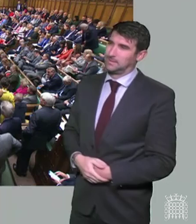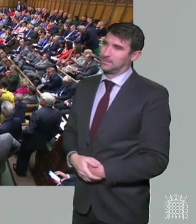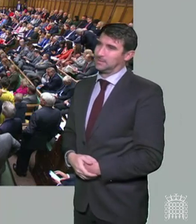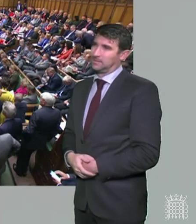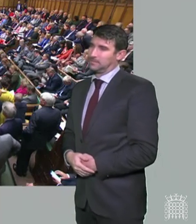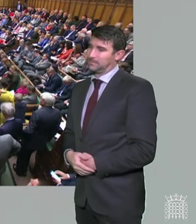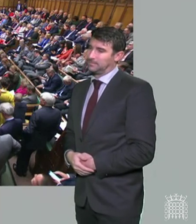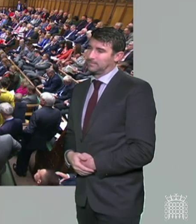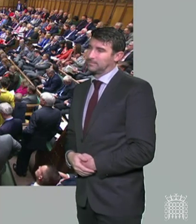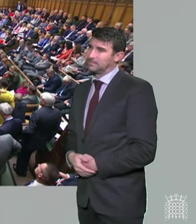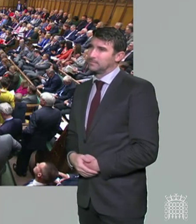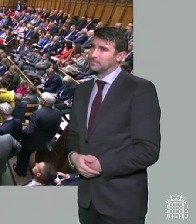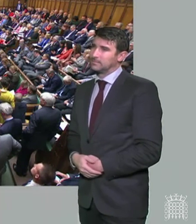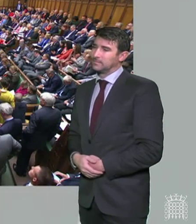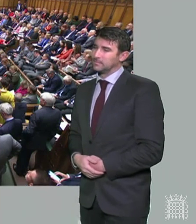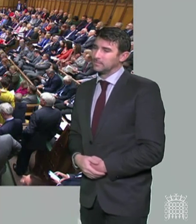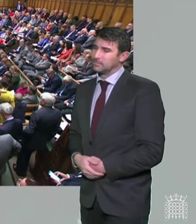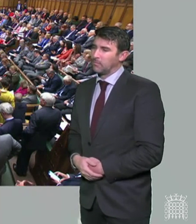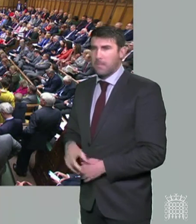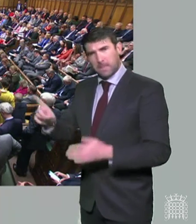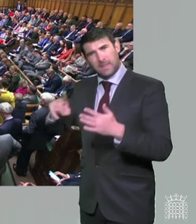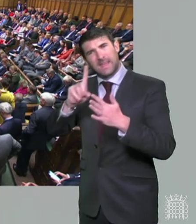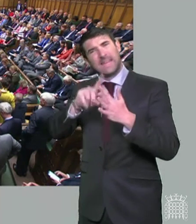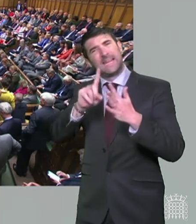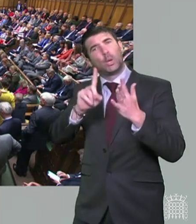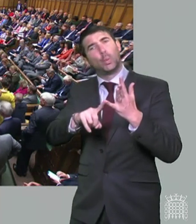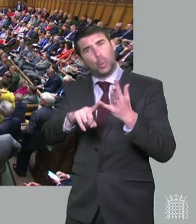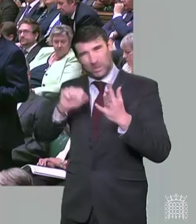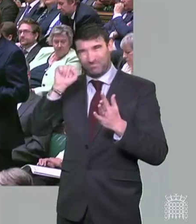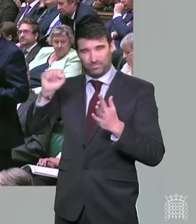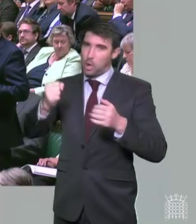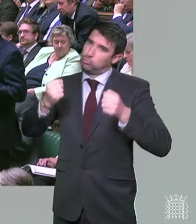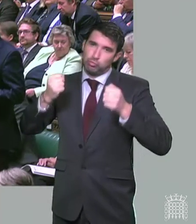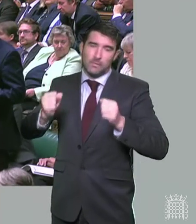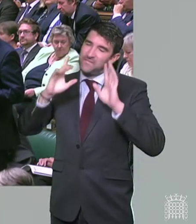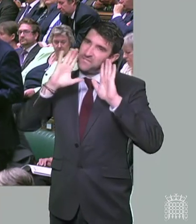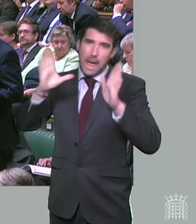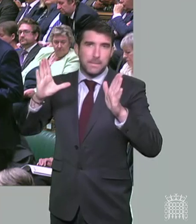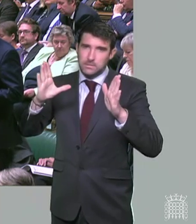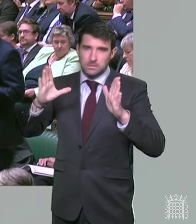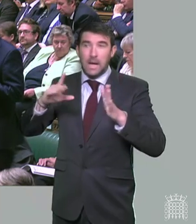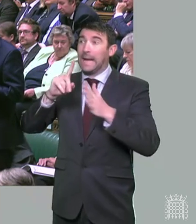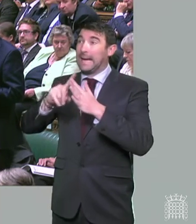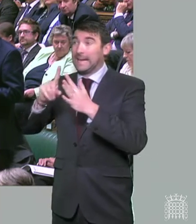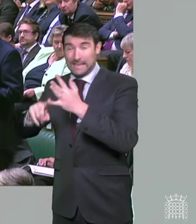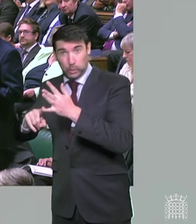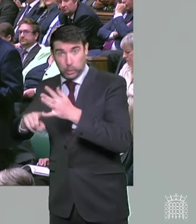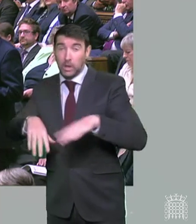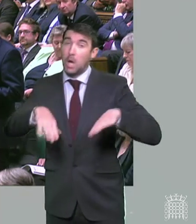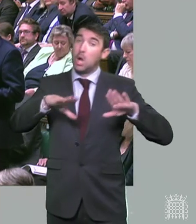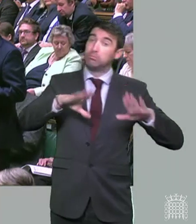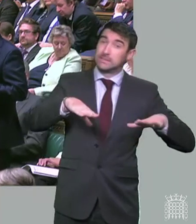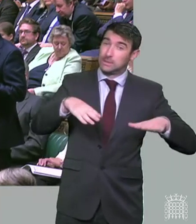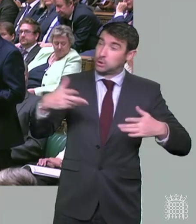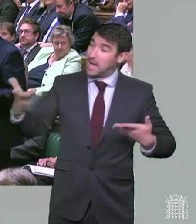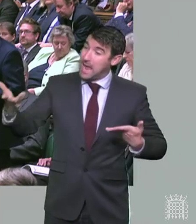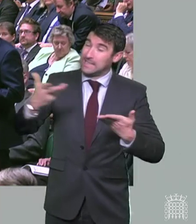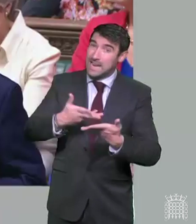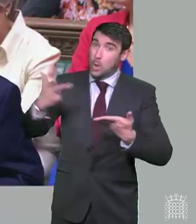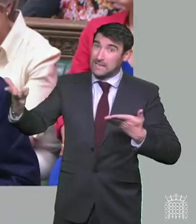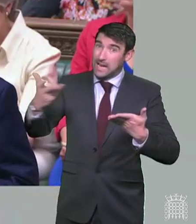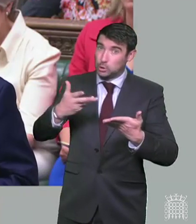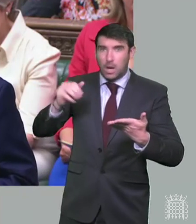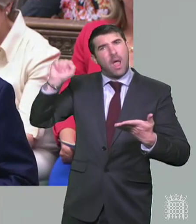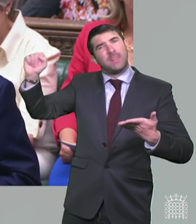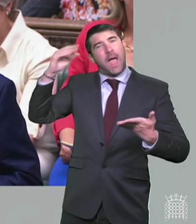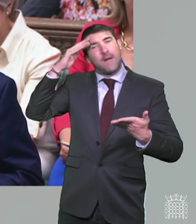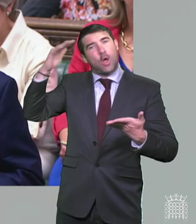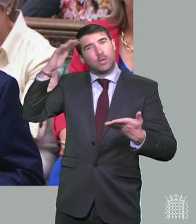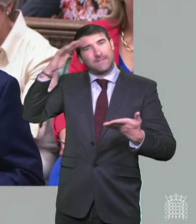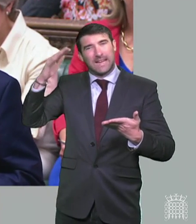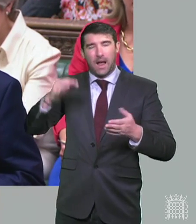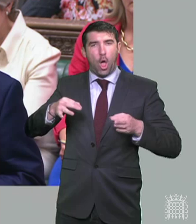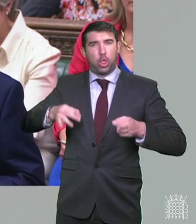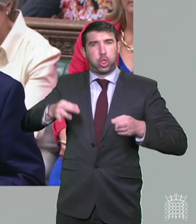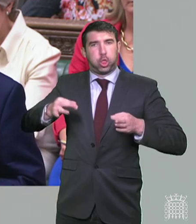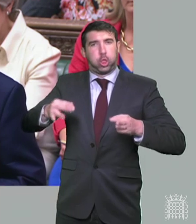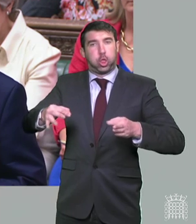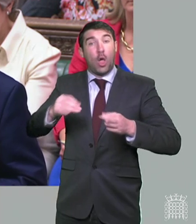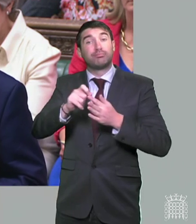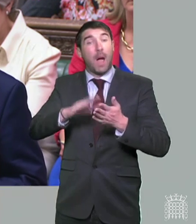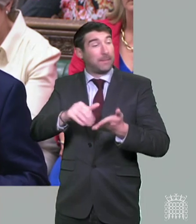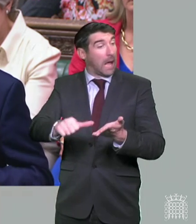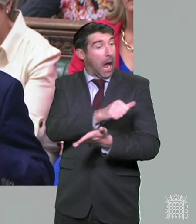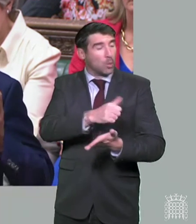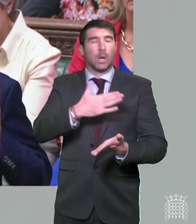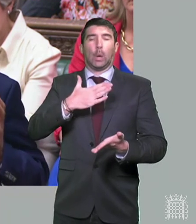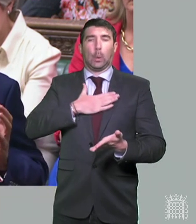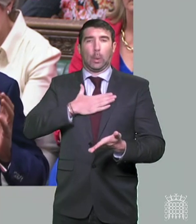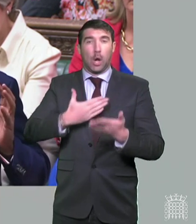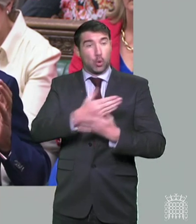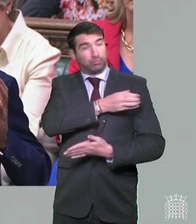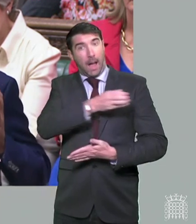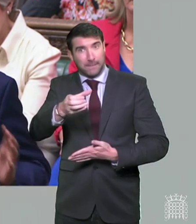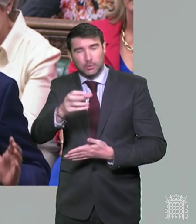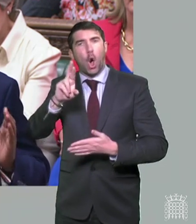It is standard practice in the European Union that when it cannot get its own way in negotiations with the UK, it plays for time and waits for a new leader who it hopes will take a different view from his or her predecessor.